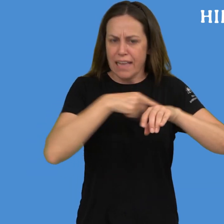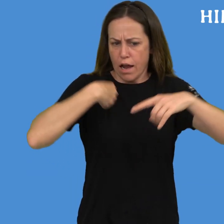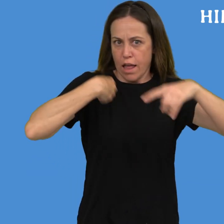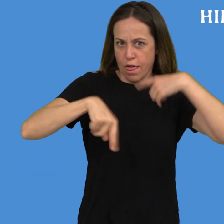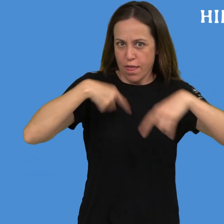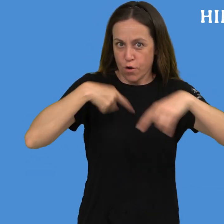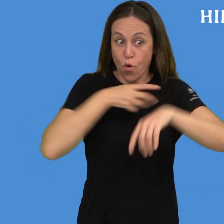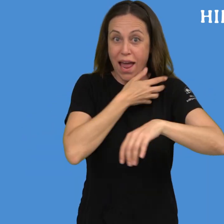circulación